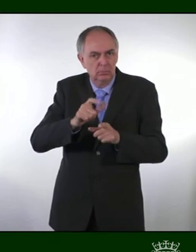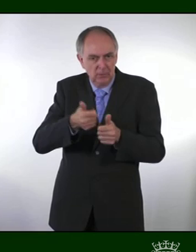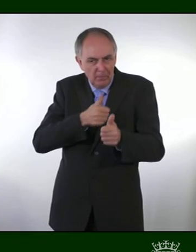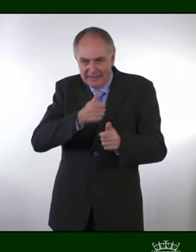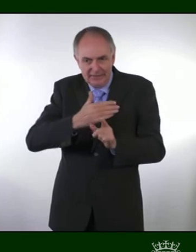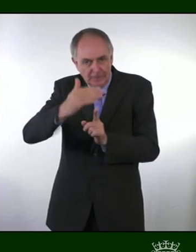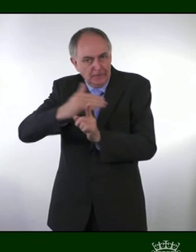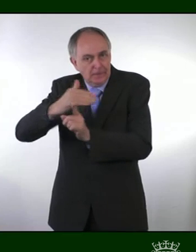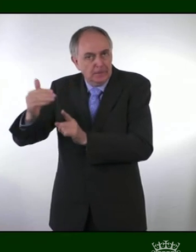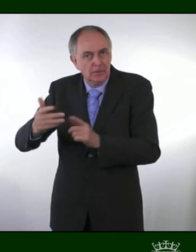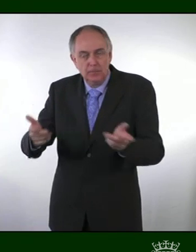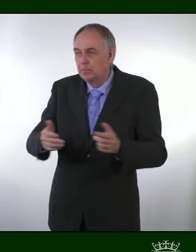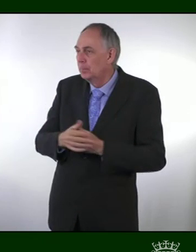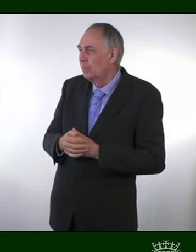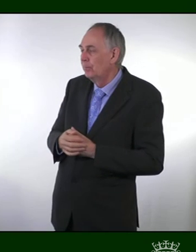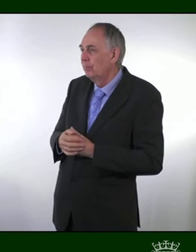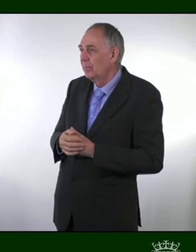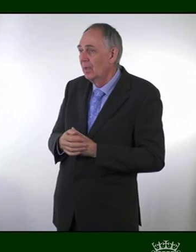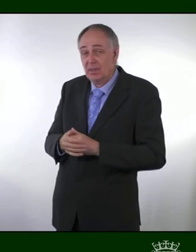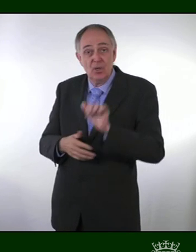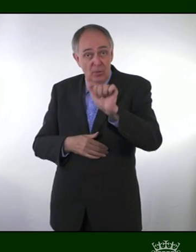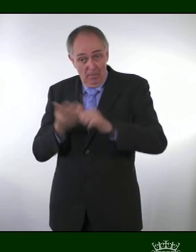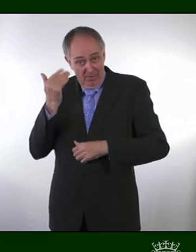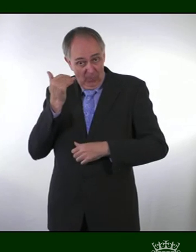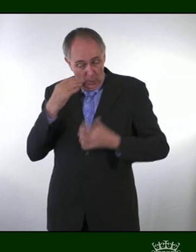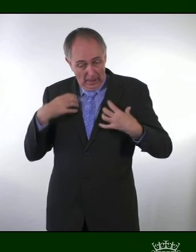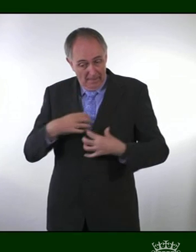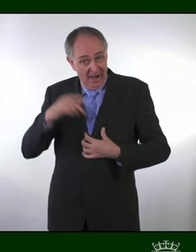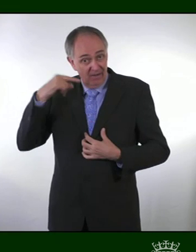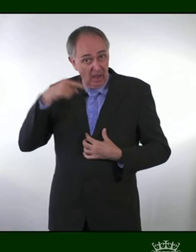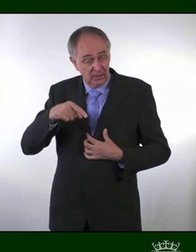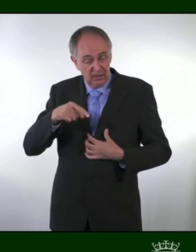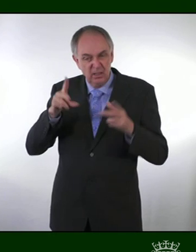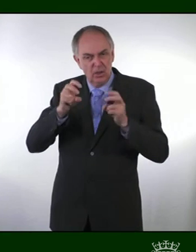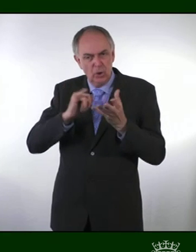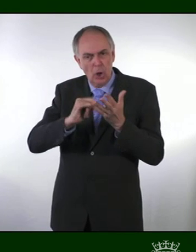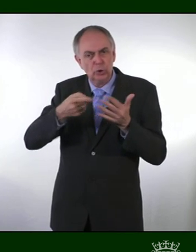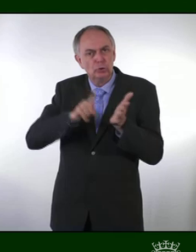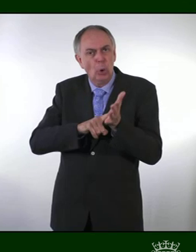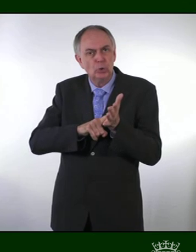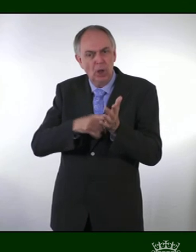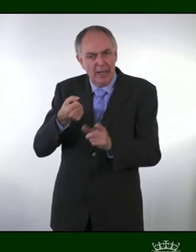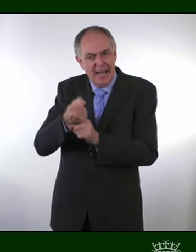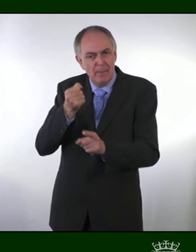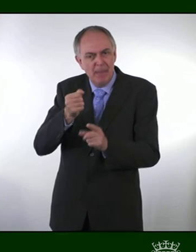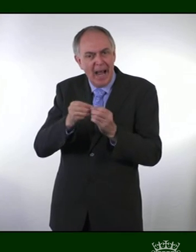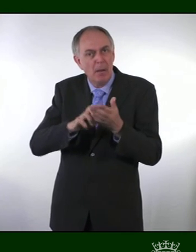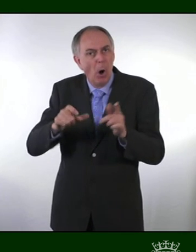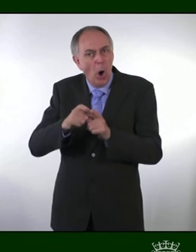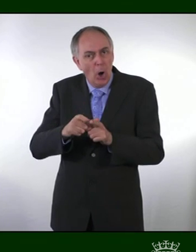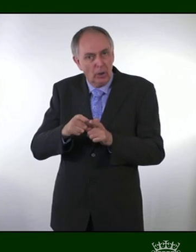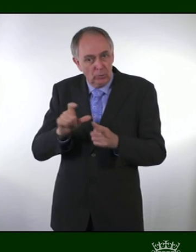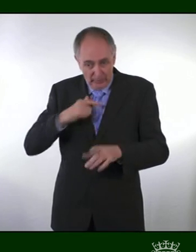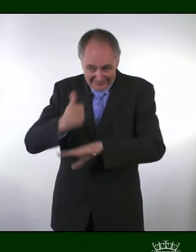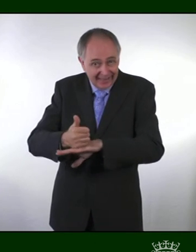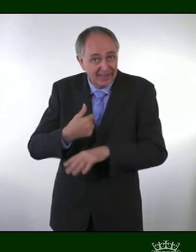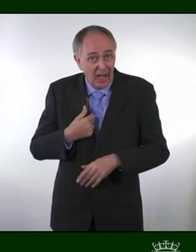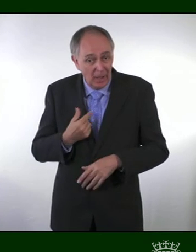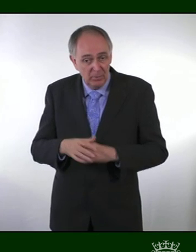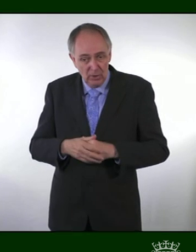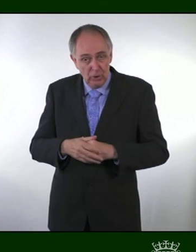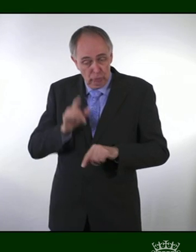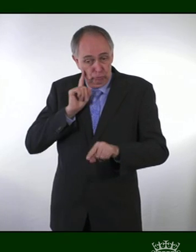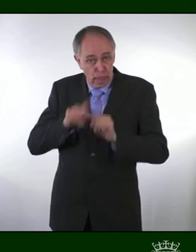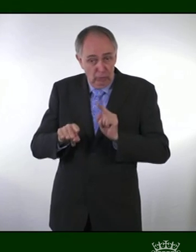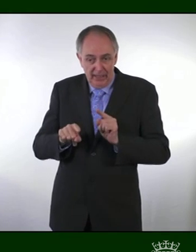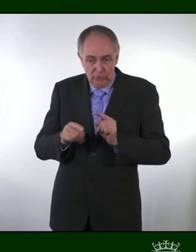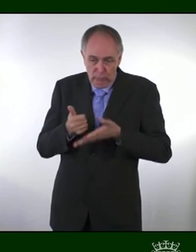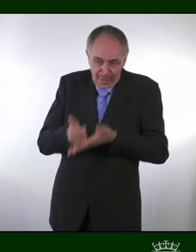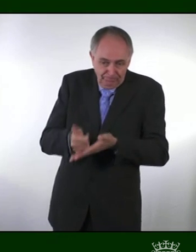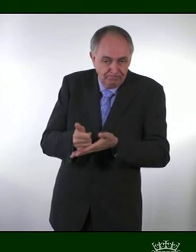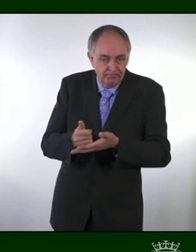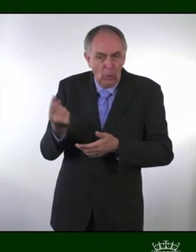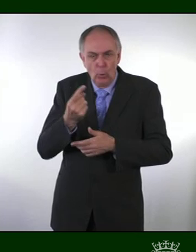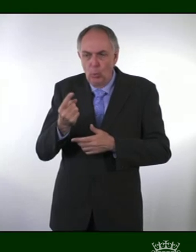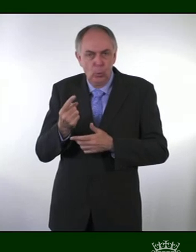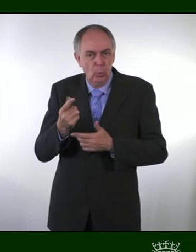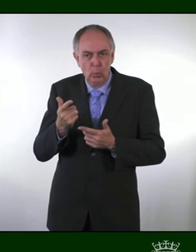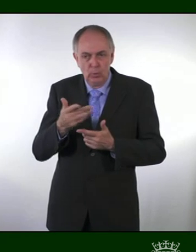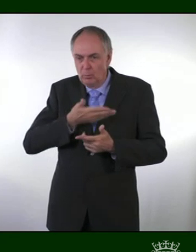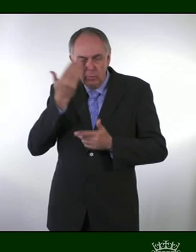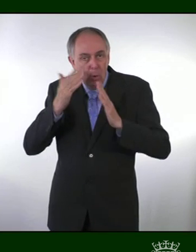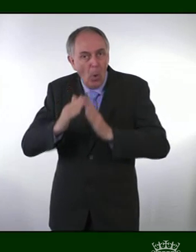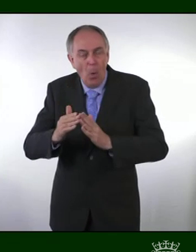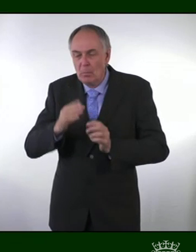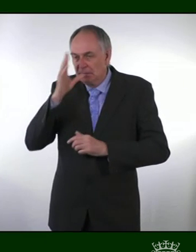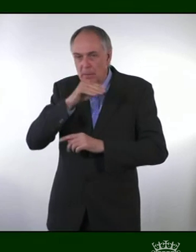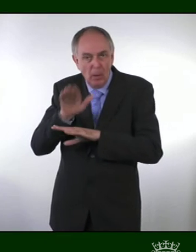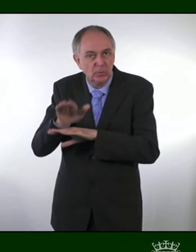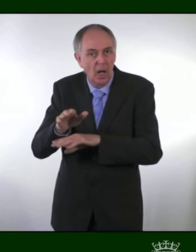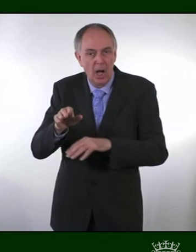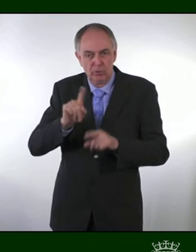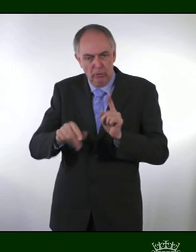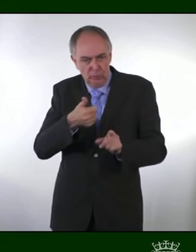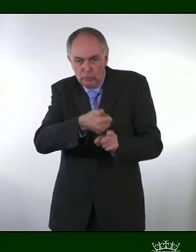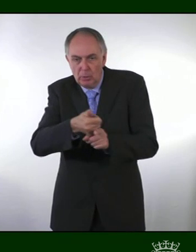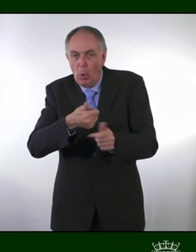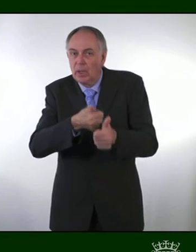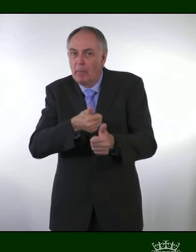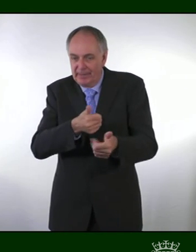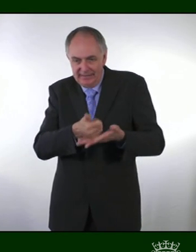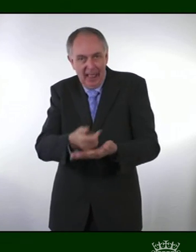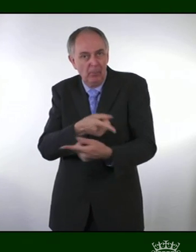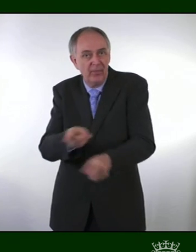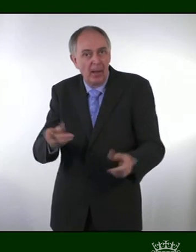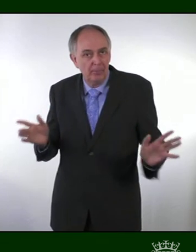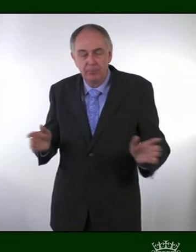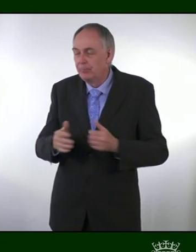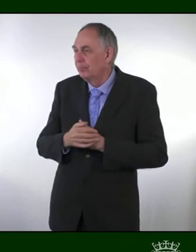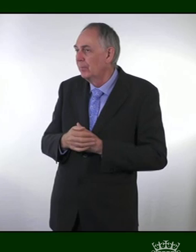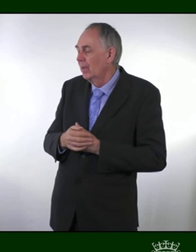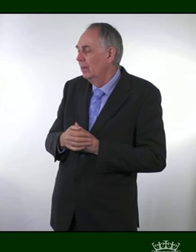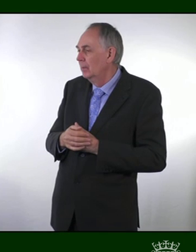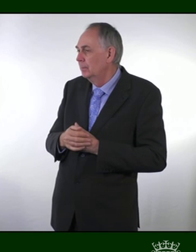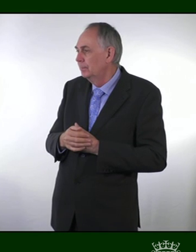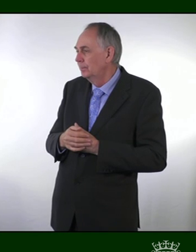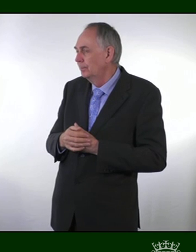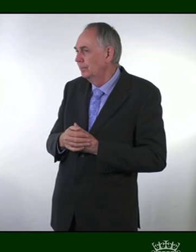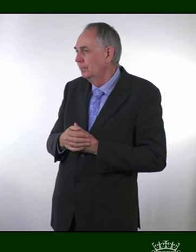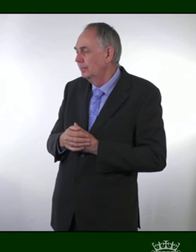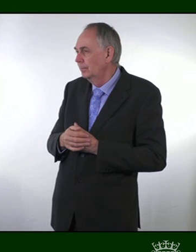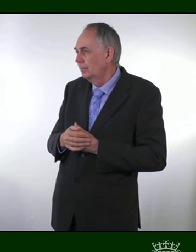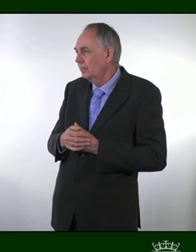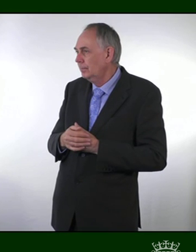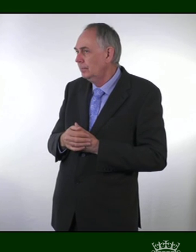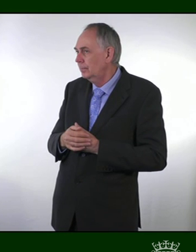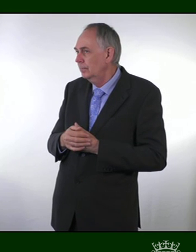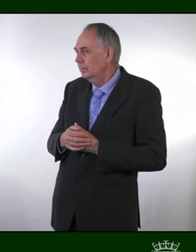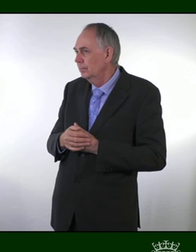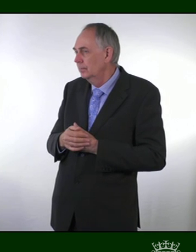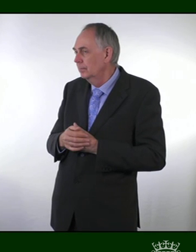Yes. My honourable Friend may not believe it, but when I was the Mayor of London we pioneered social impact bonds to tackle the most entrenched rough sleepers and to give value to companies and charities for their success in dealing with that terrible problem.